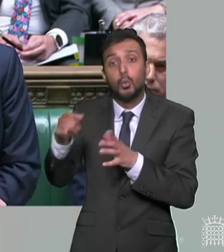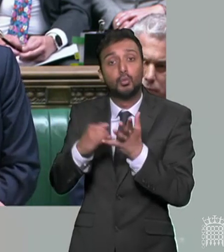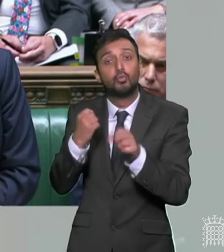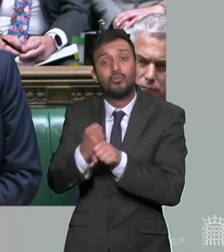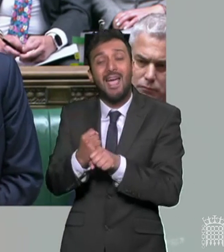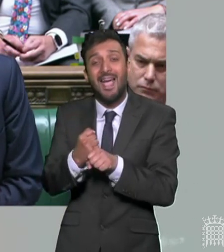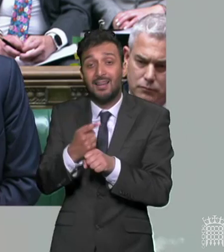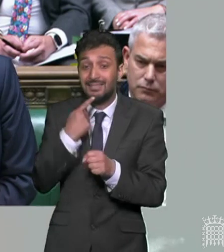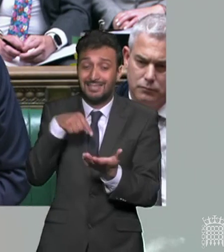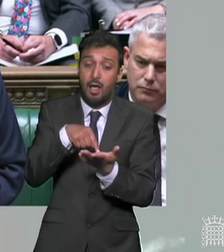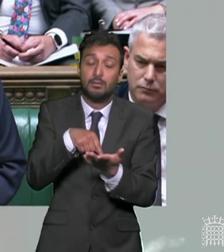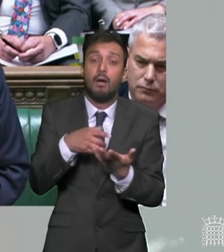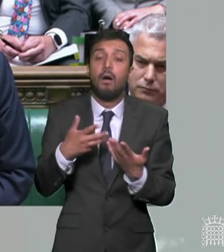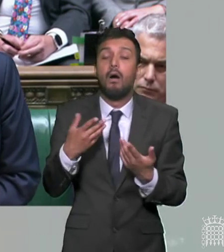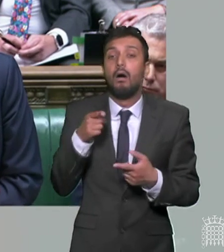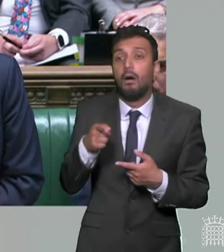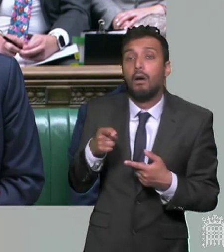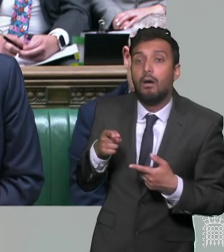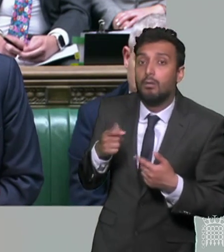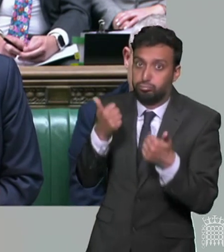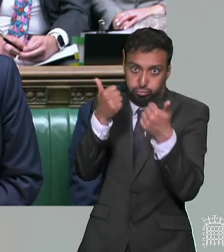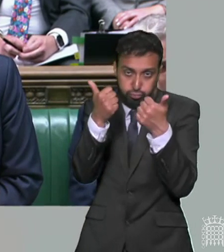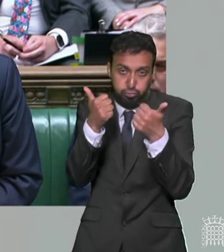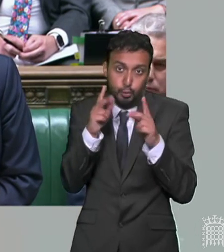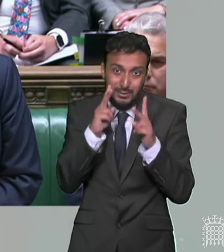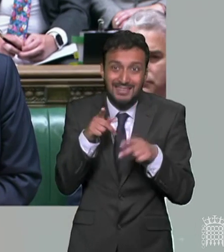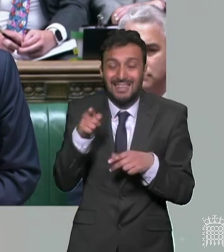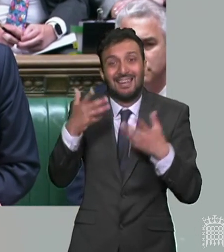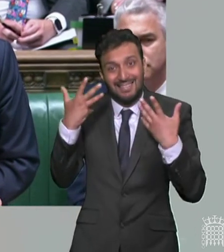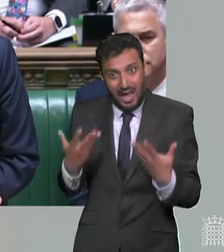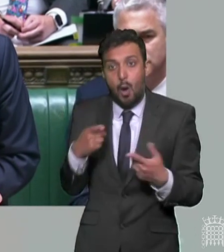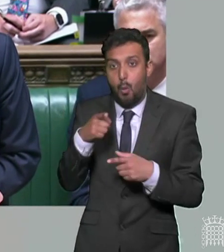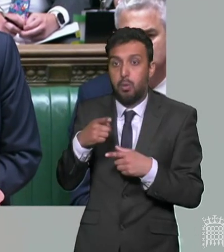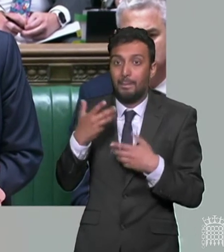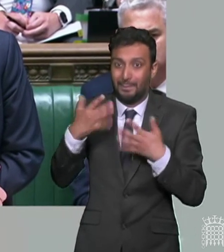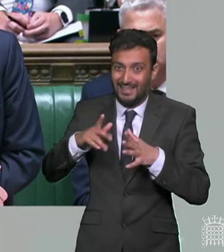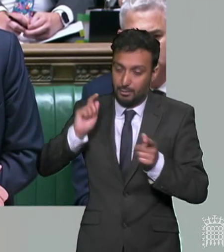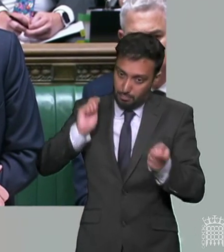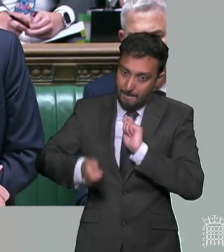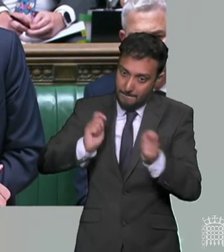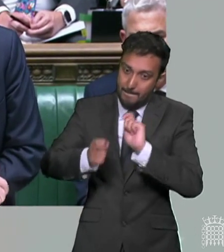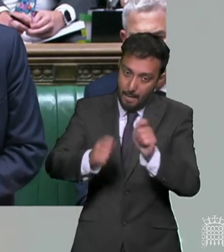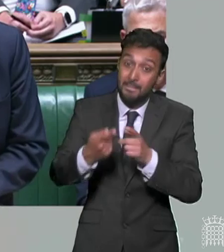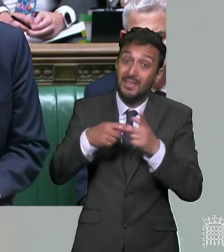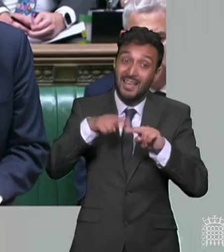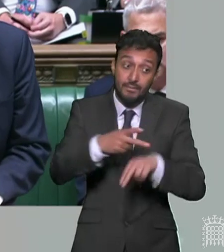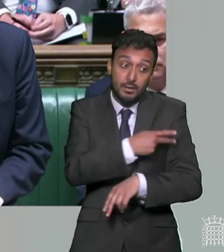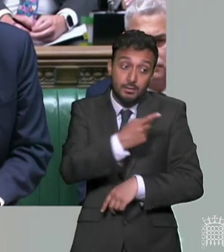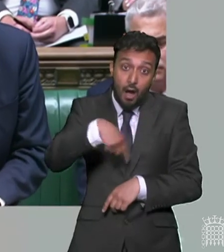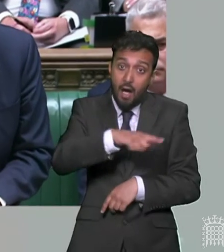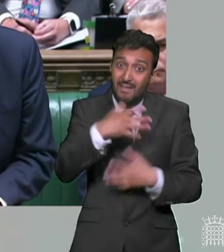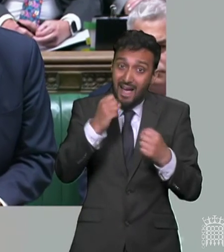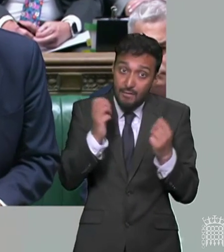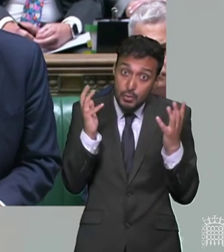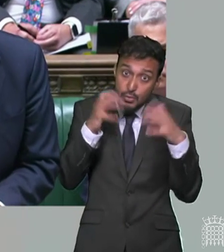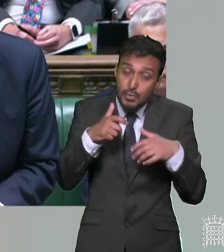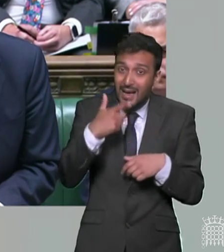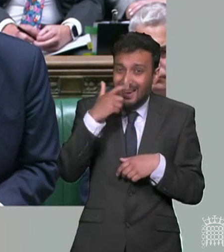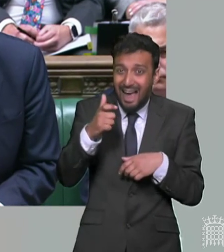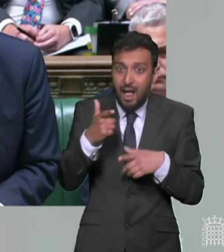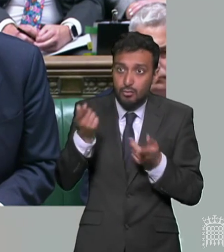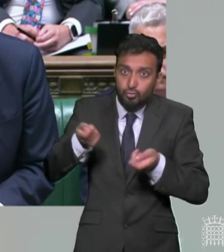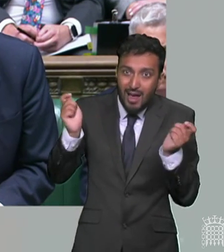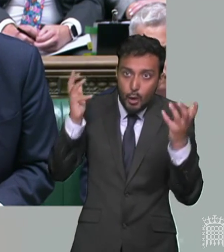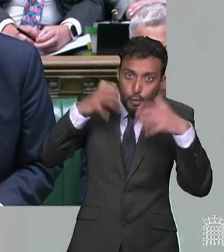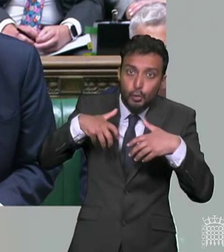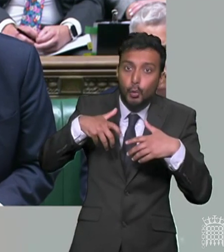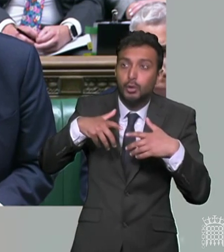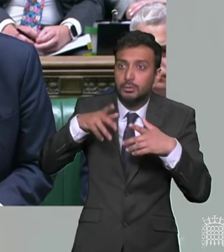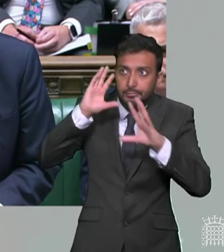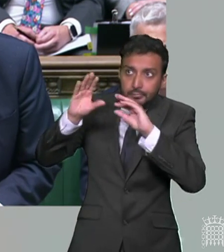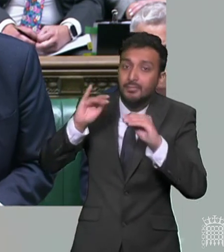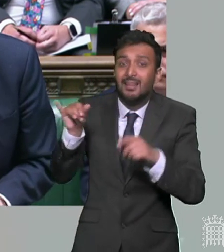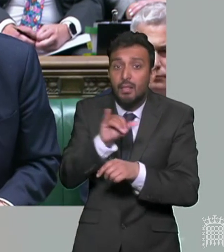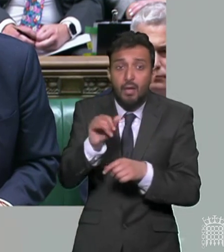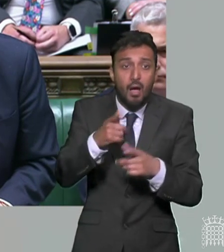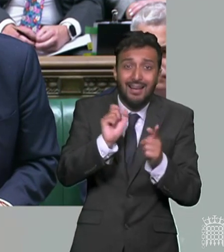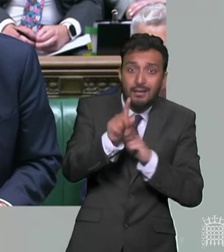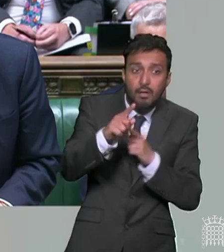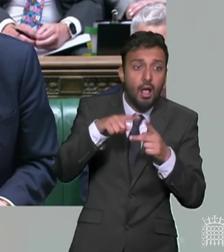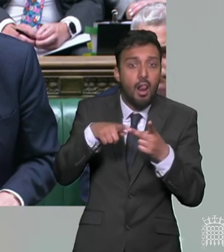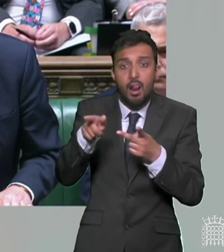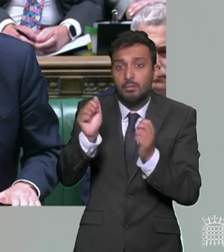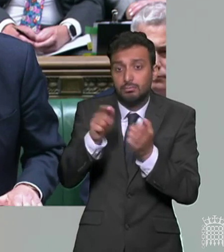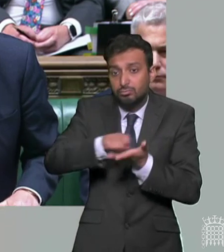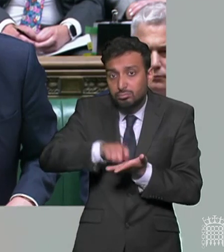“steps have since been taken to introduce more easily accessible means by which to raise concerns electronically, in person or online, including directly with the Permanent Secretary”.